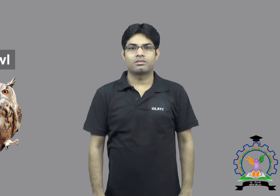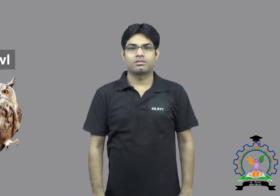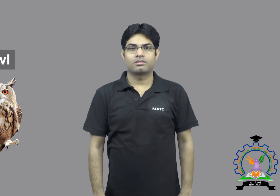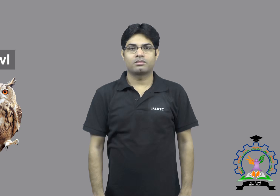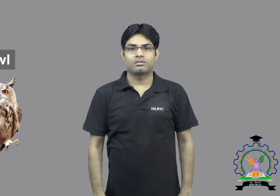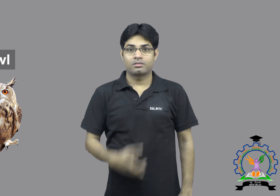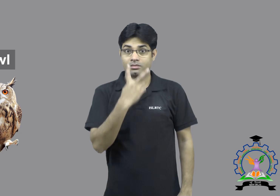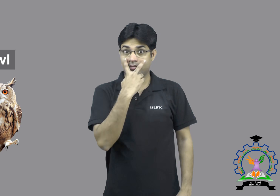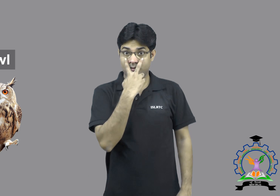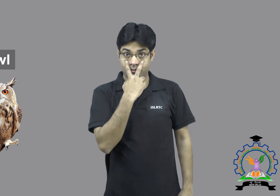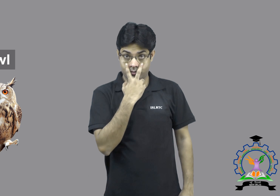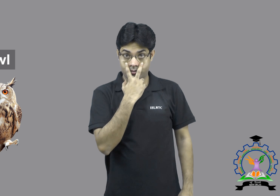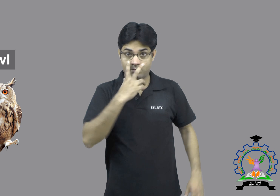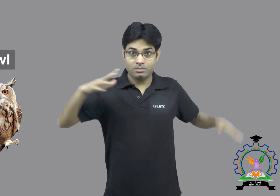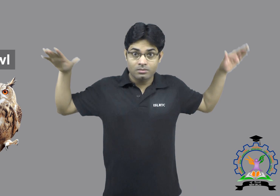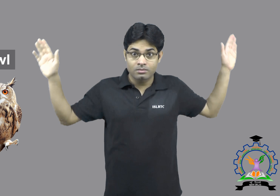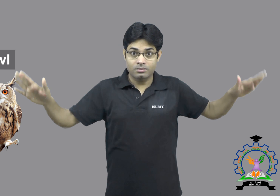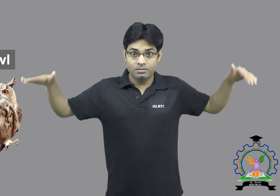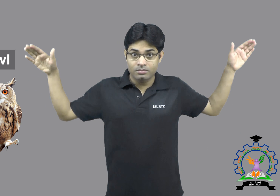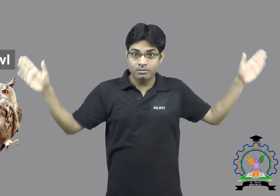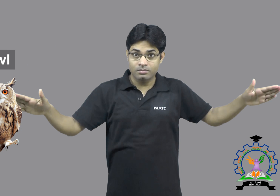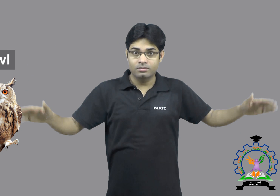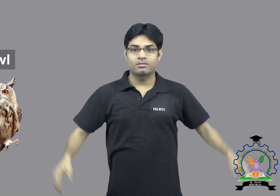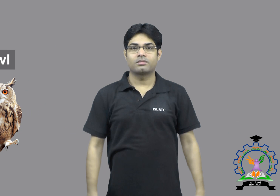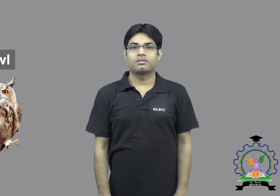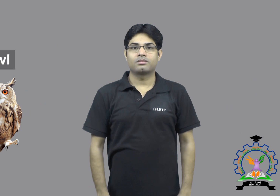Owl